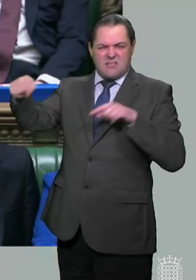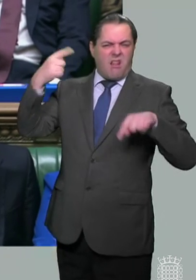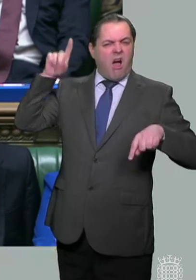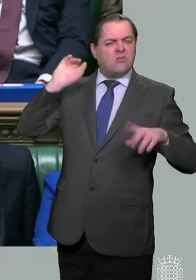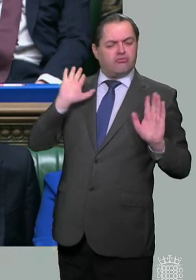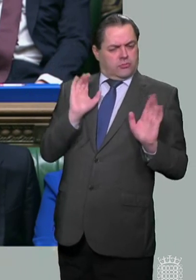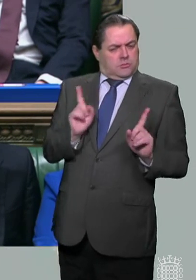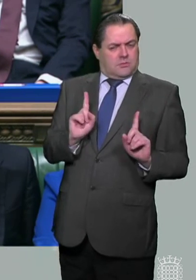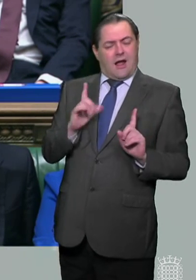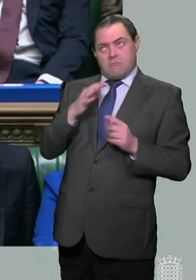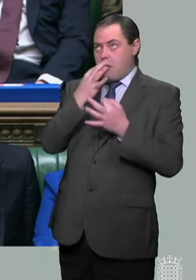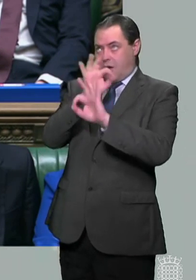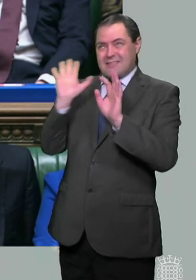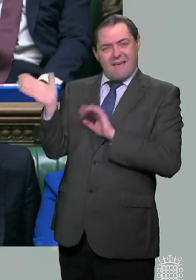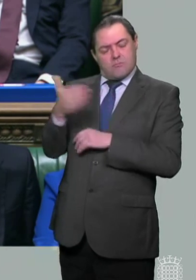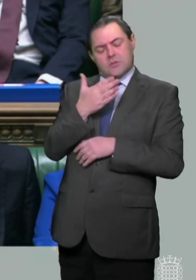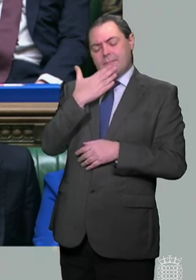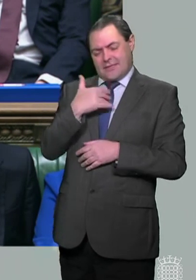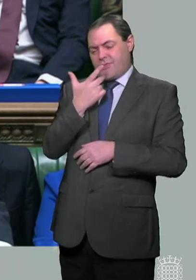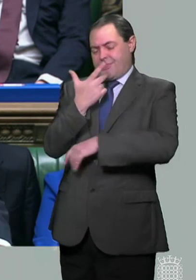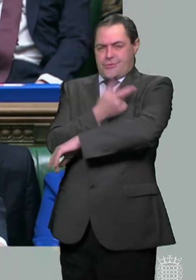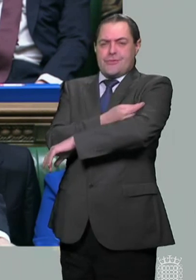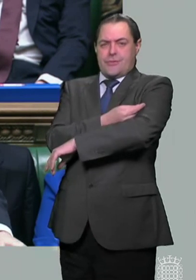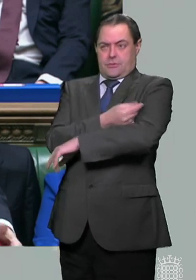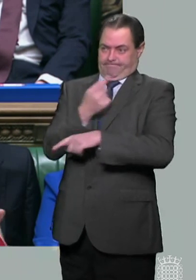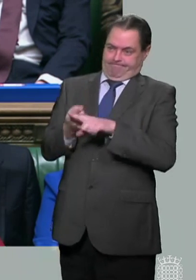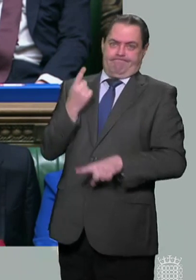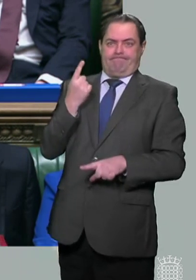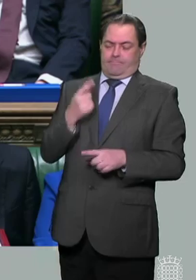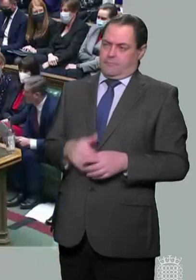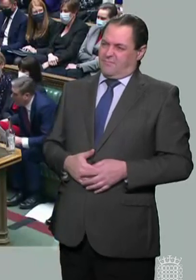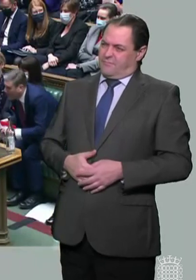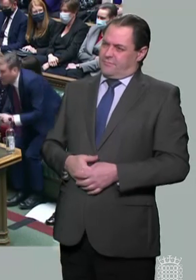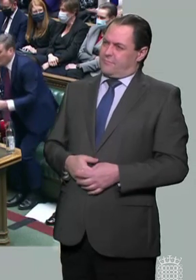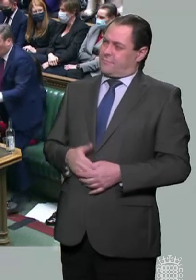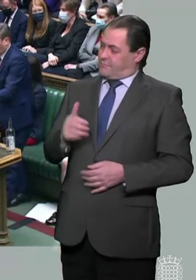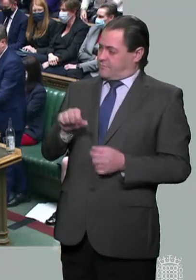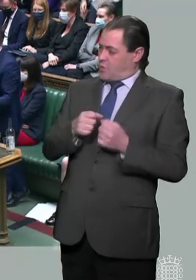That is why I ask everybody to go to get their booster jab as soon as they are called to come forward.